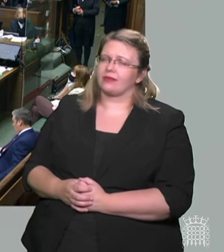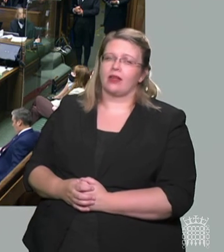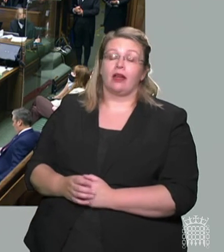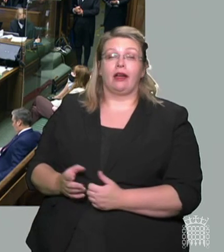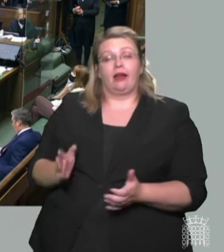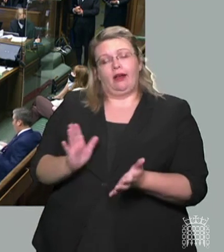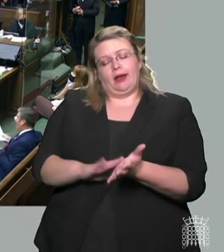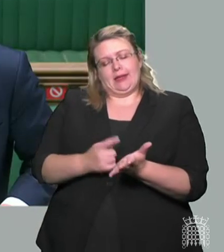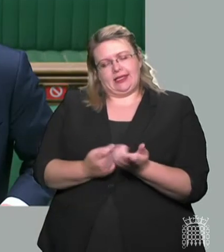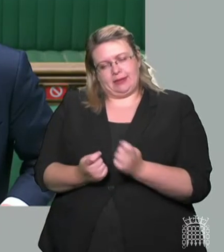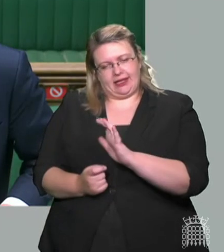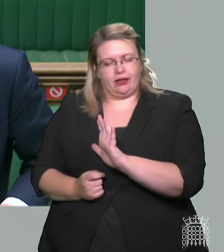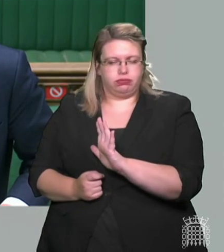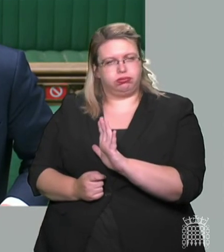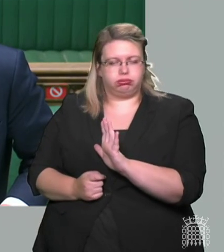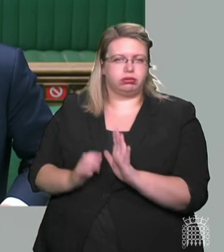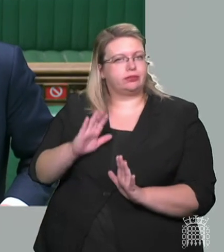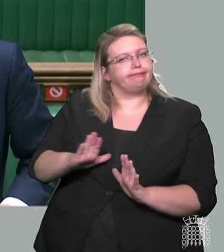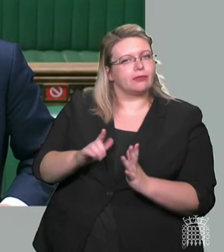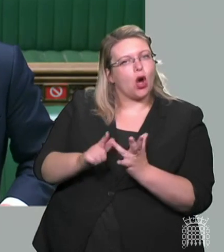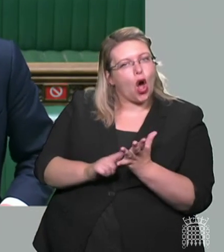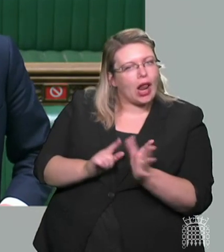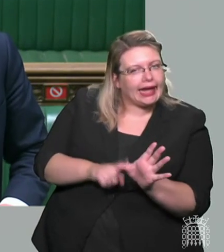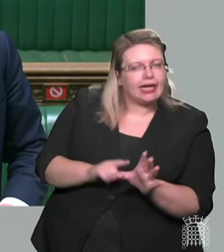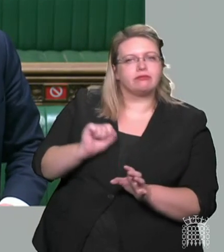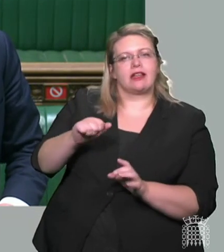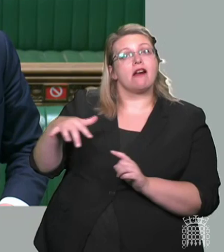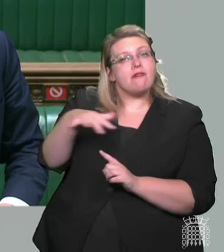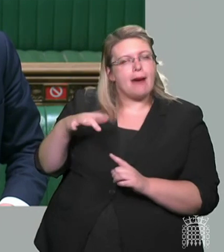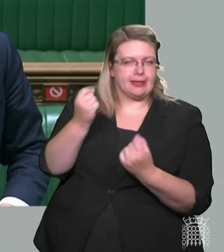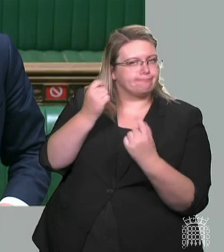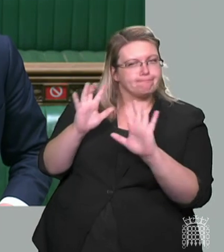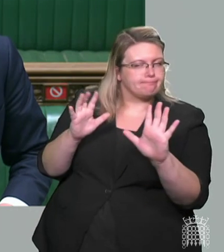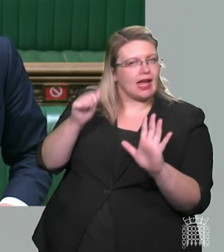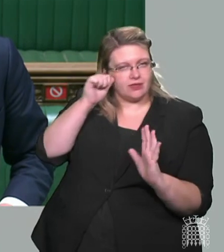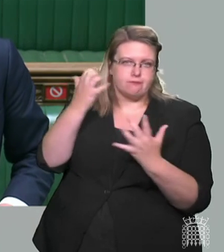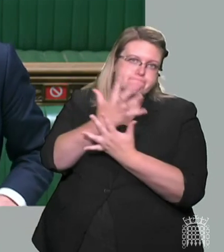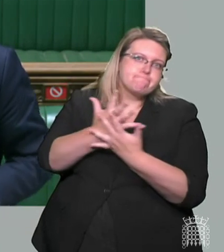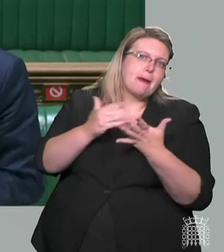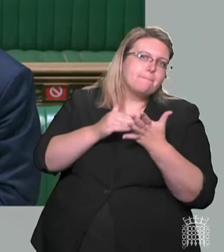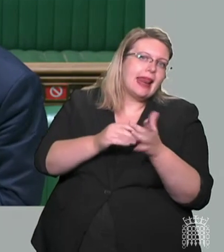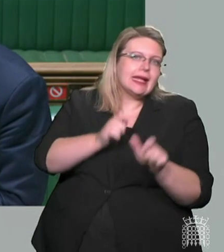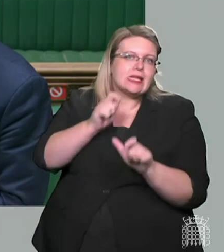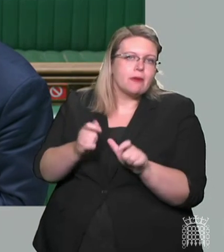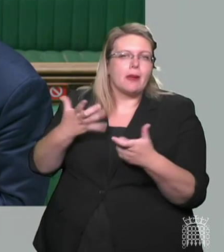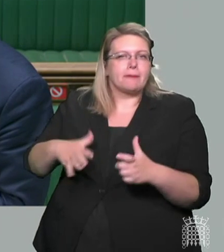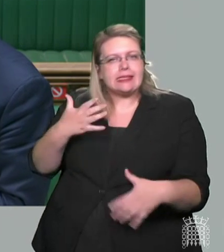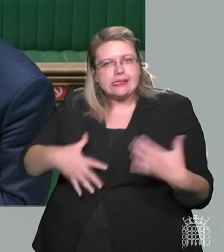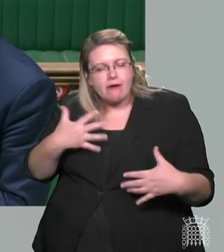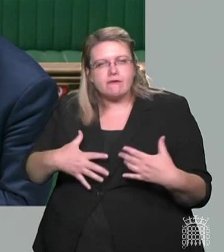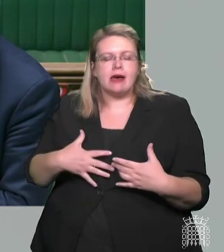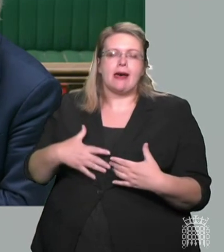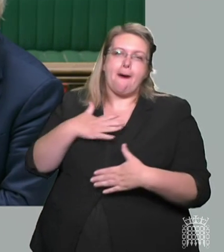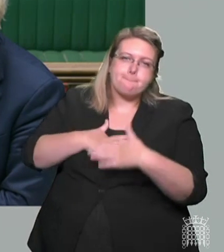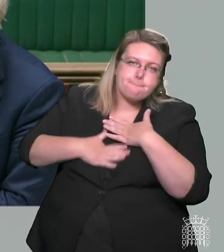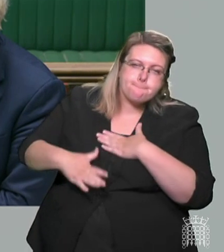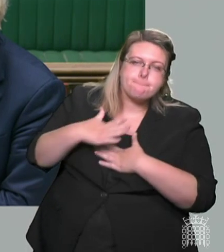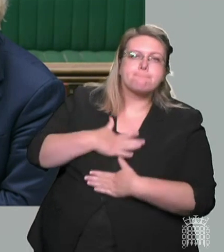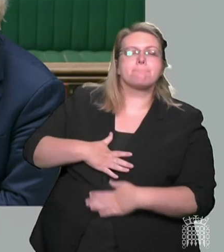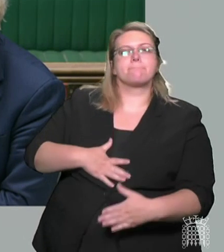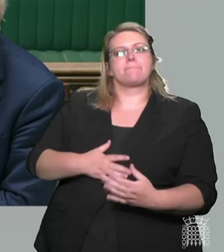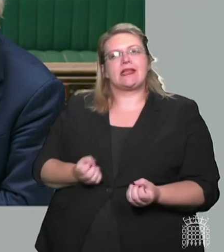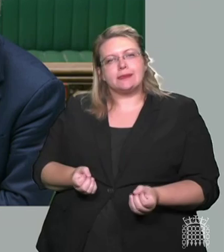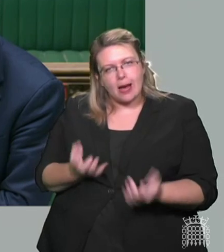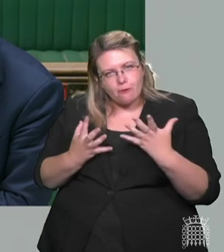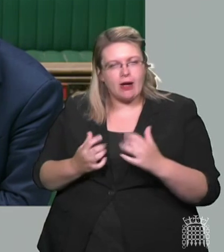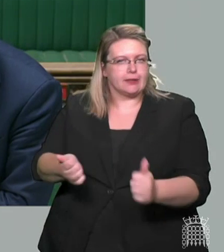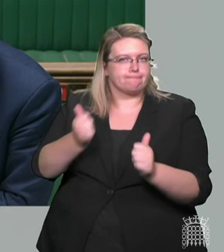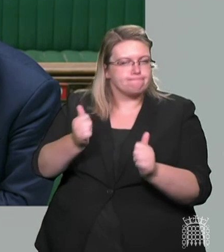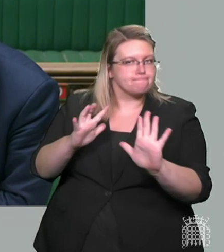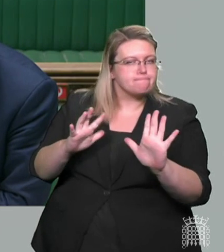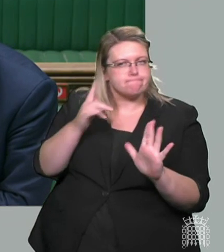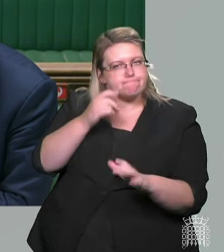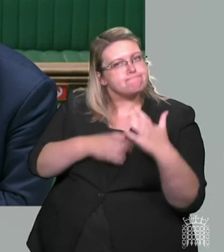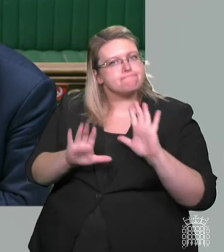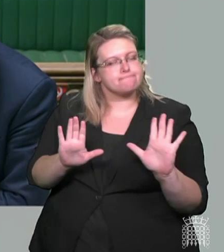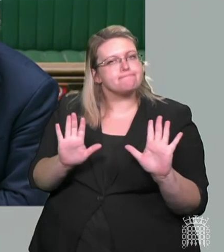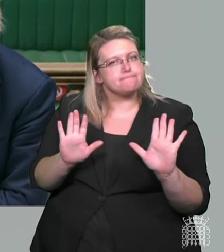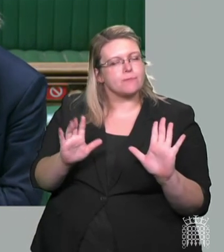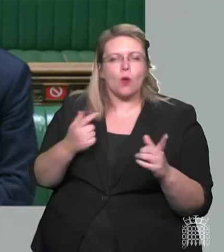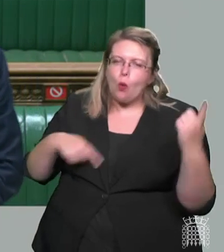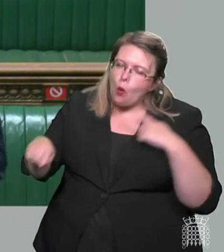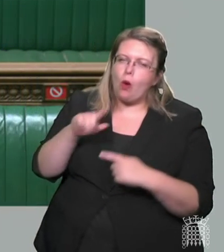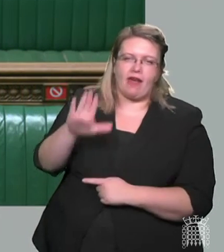We all share the grief and pain of Ollie and his family, and millions of people up and down the country who have endured the privations that this country has been through in order to get the coronavirus pandemic under control.